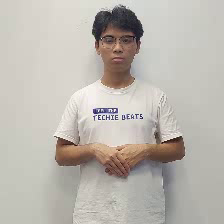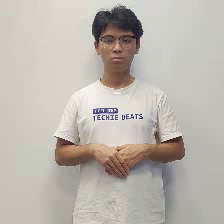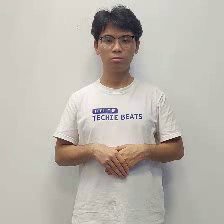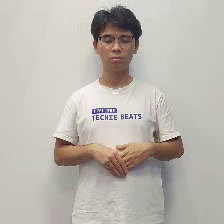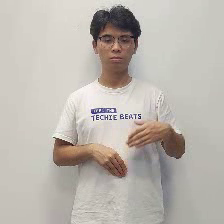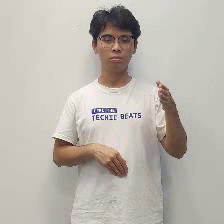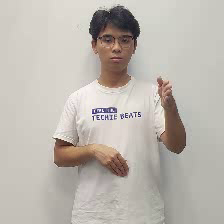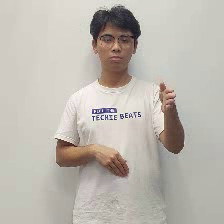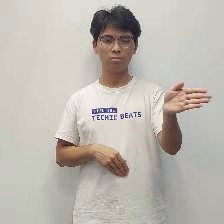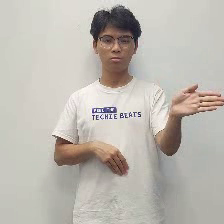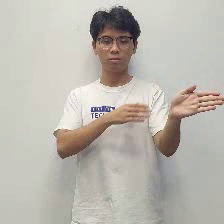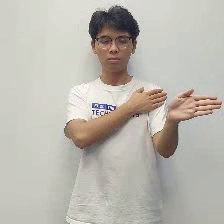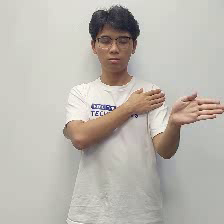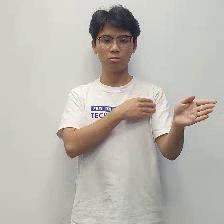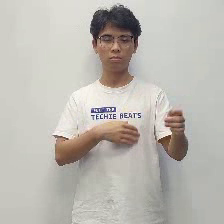Rẽ trái